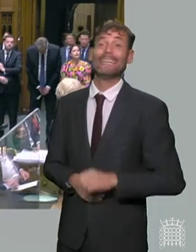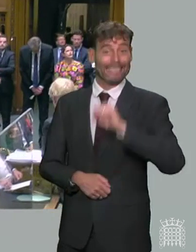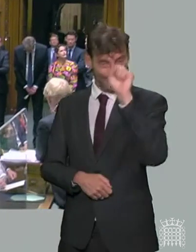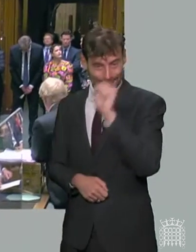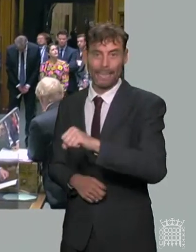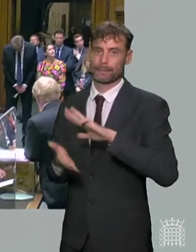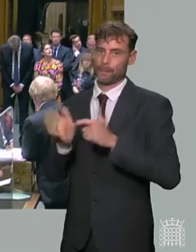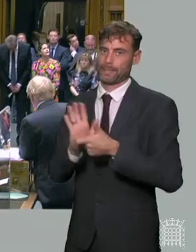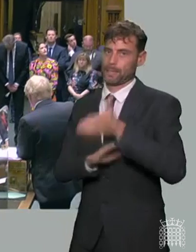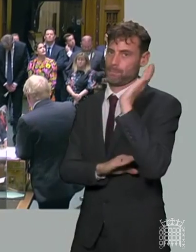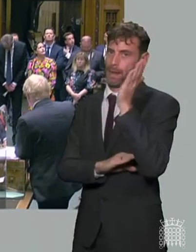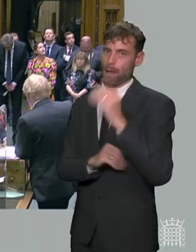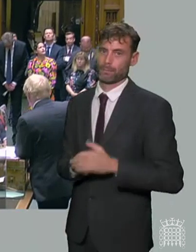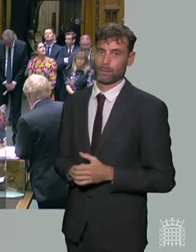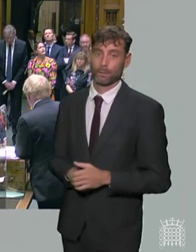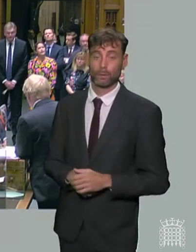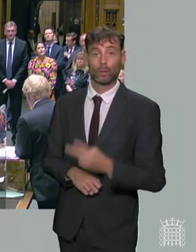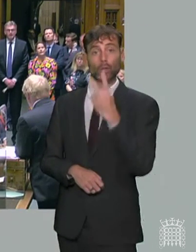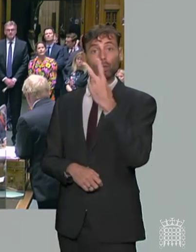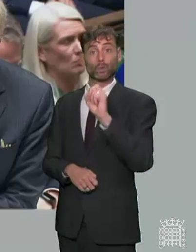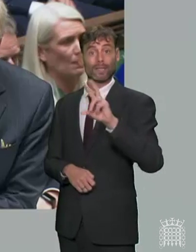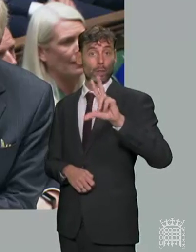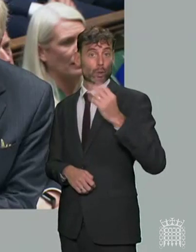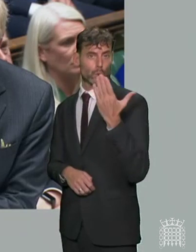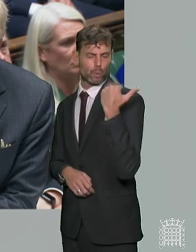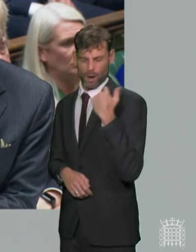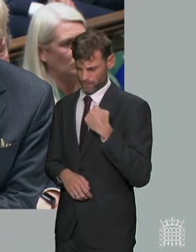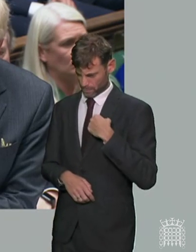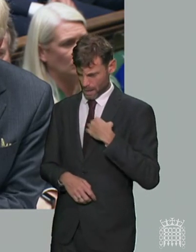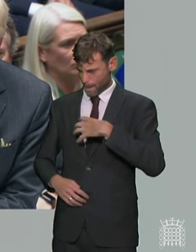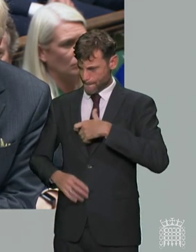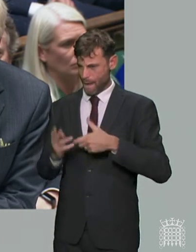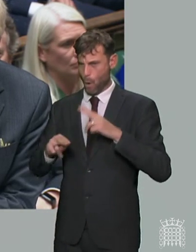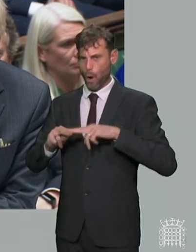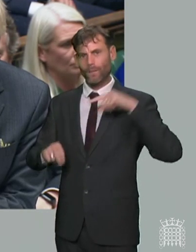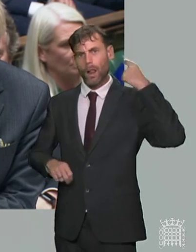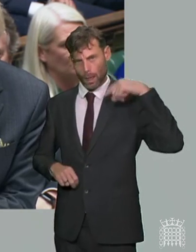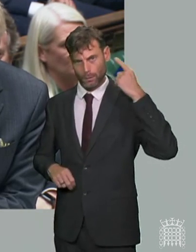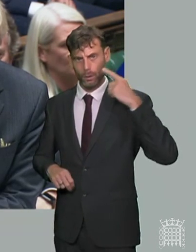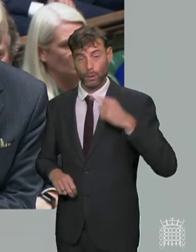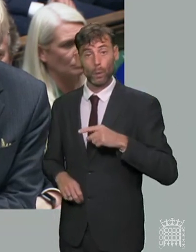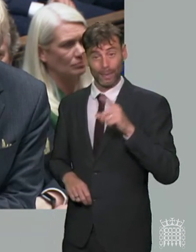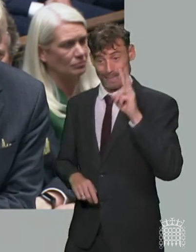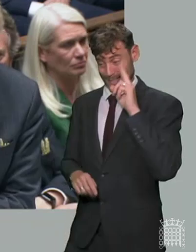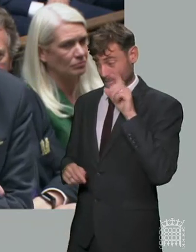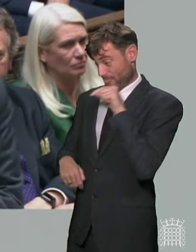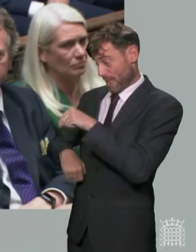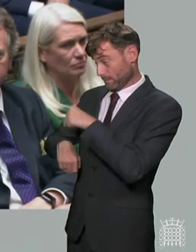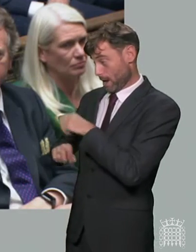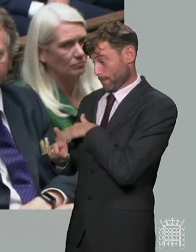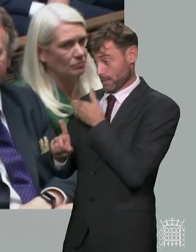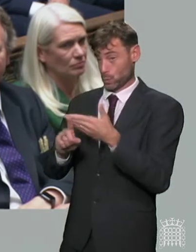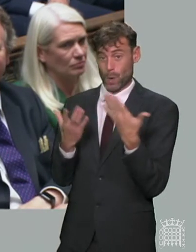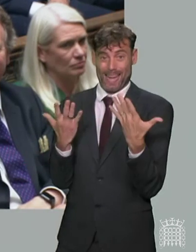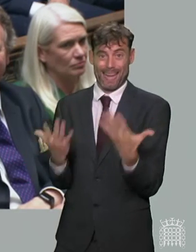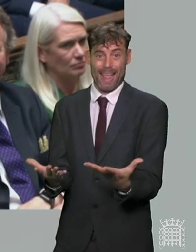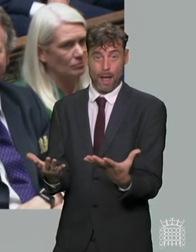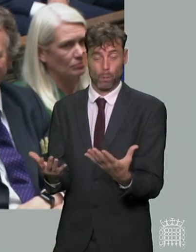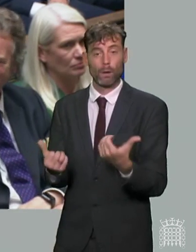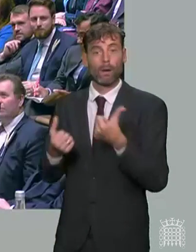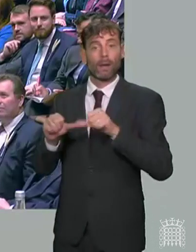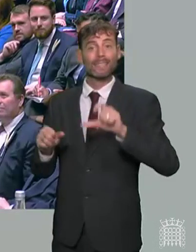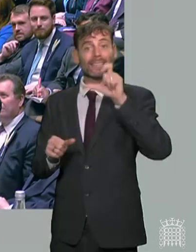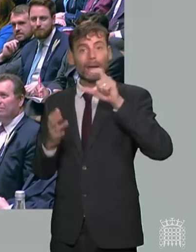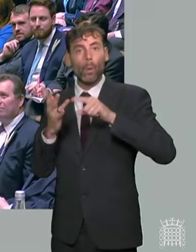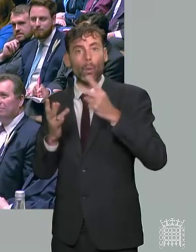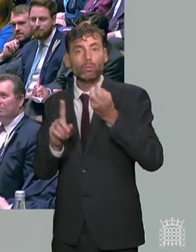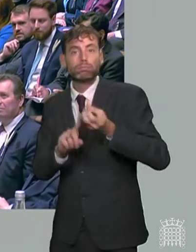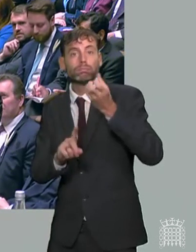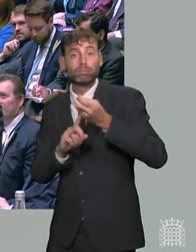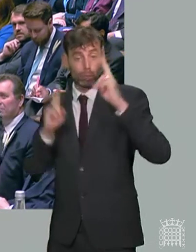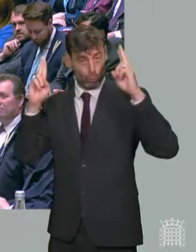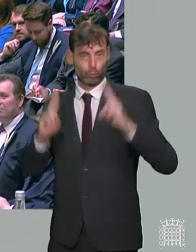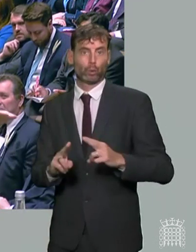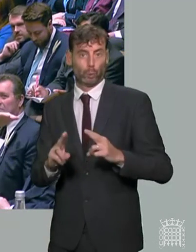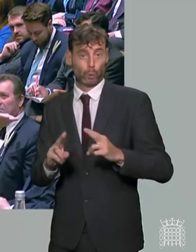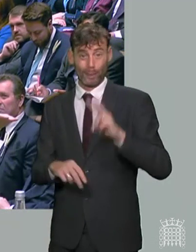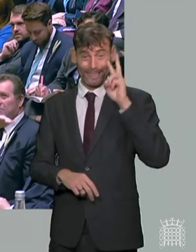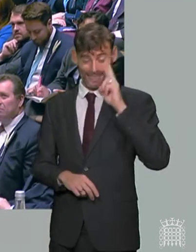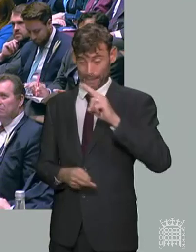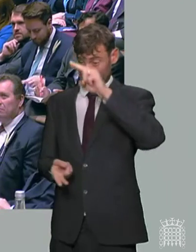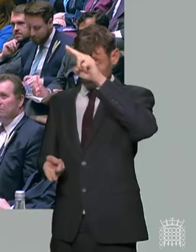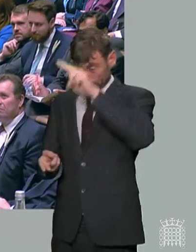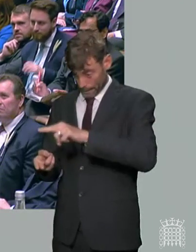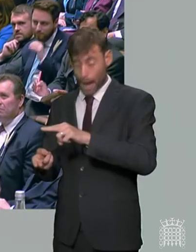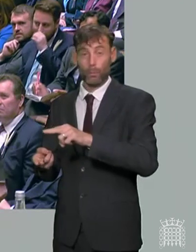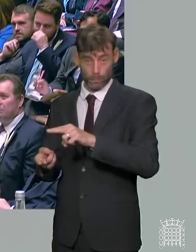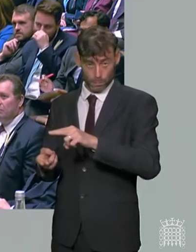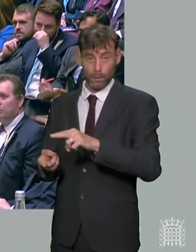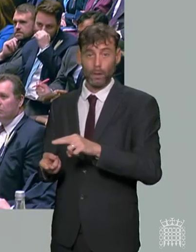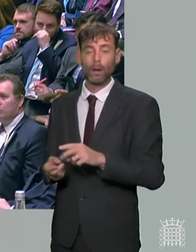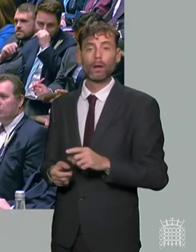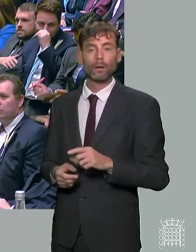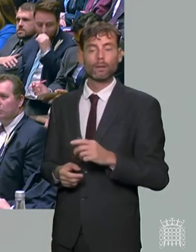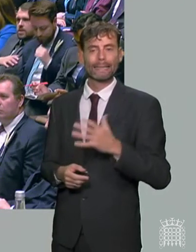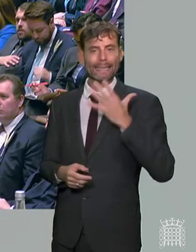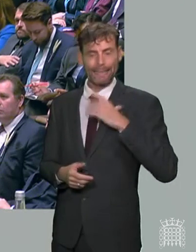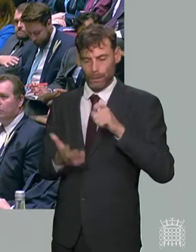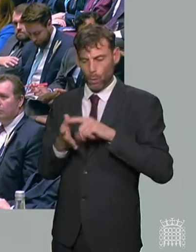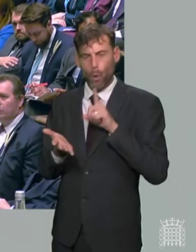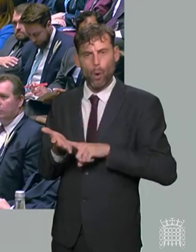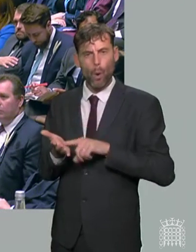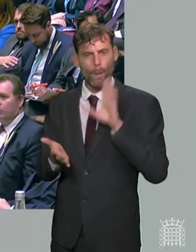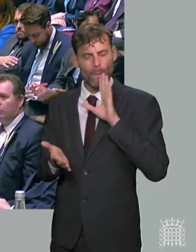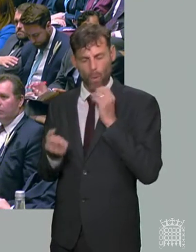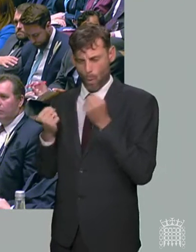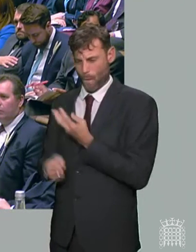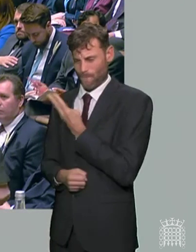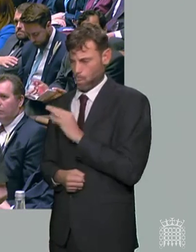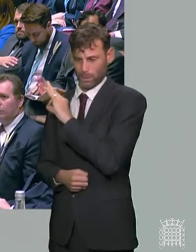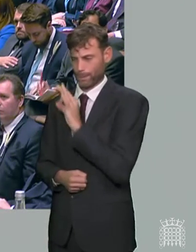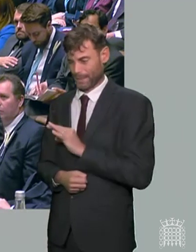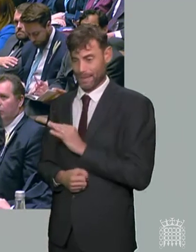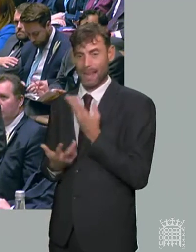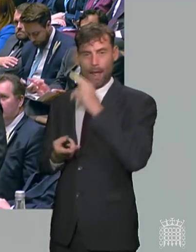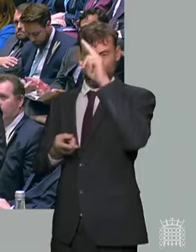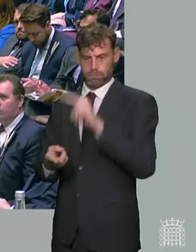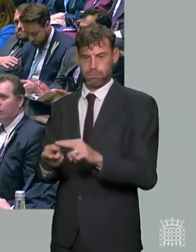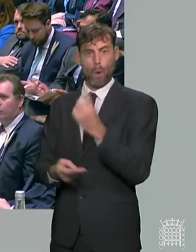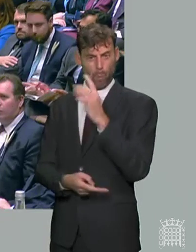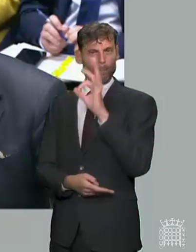Yes. Since just 2012, when I think I was Mayor of London—I was—we have cut CO2 massively and we have cut our dependence on coal from 40% to less than 1 %.